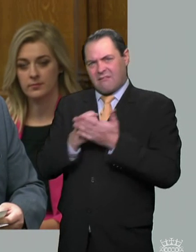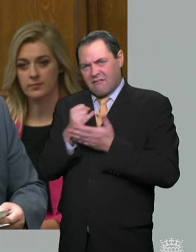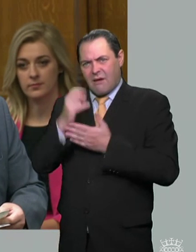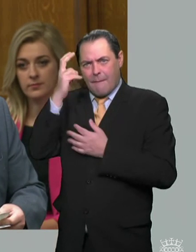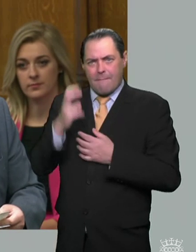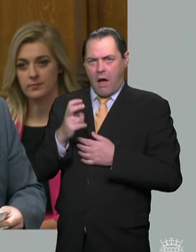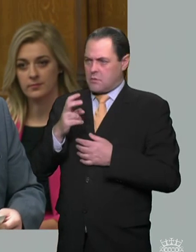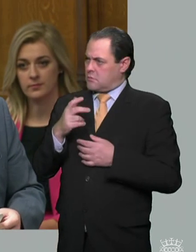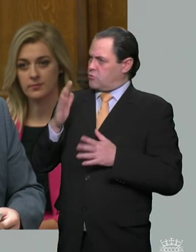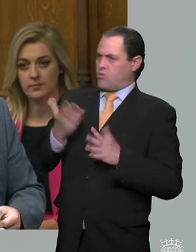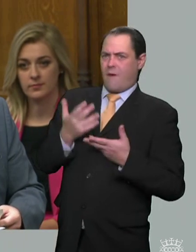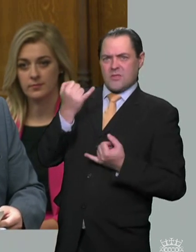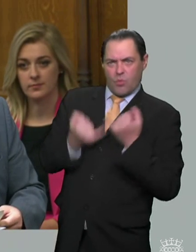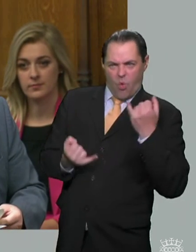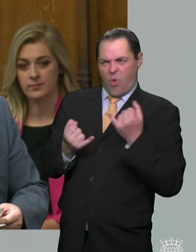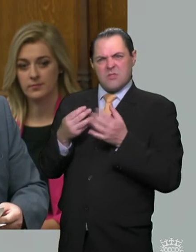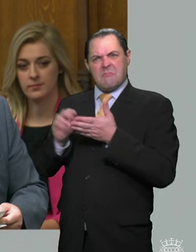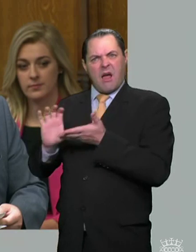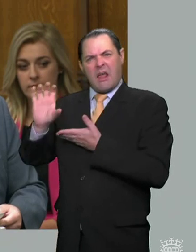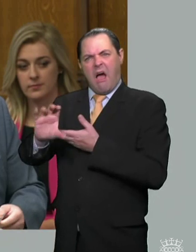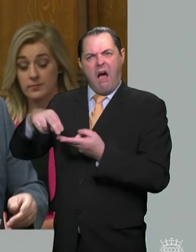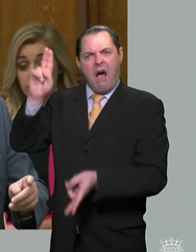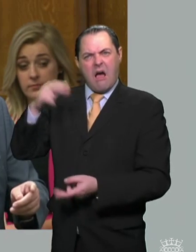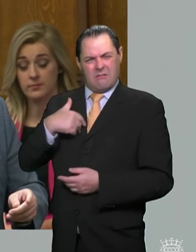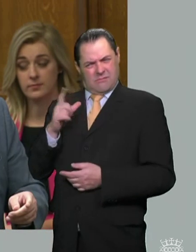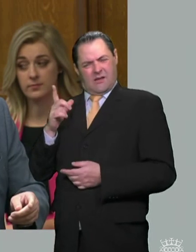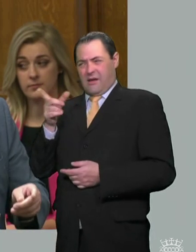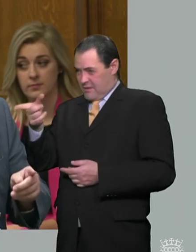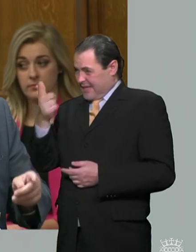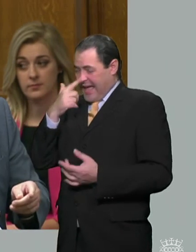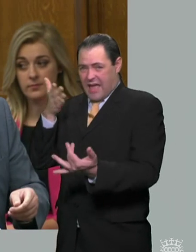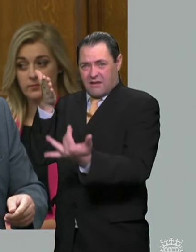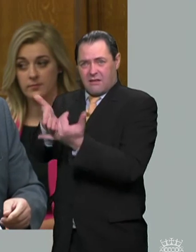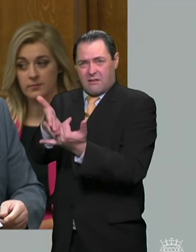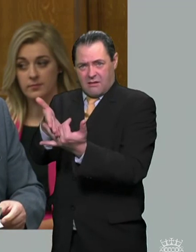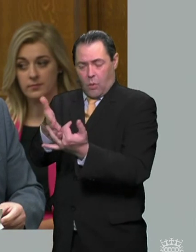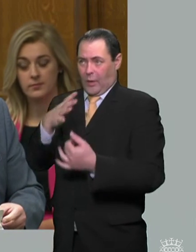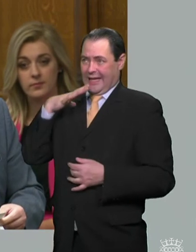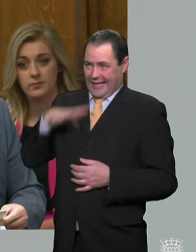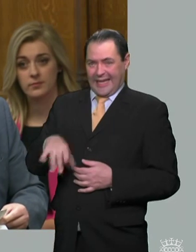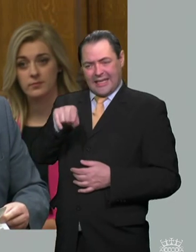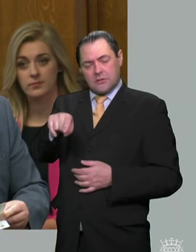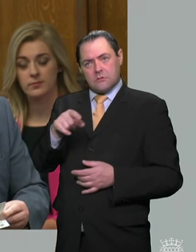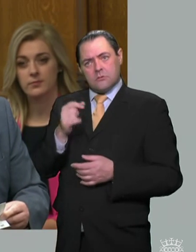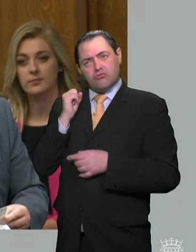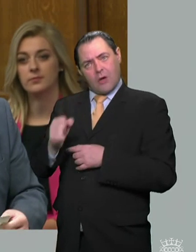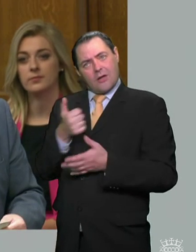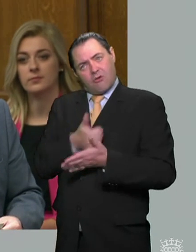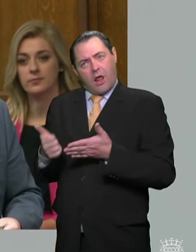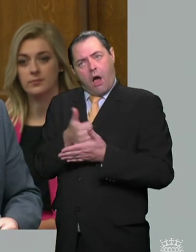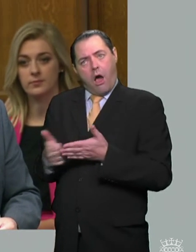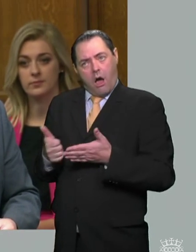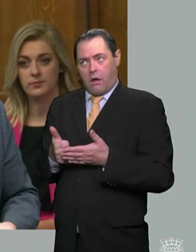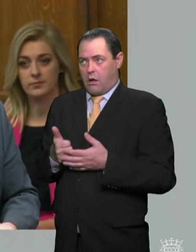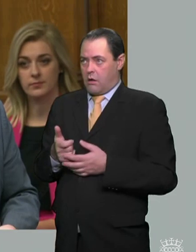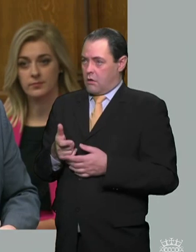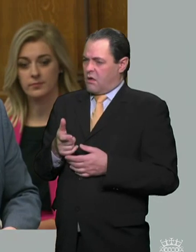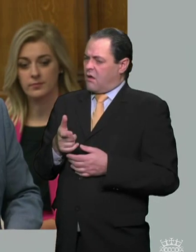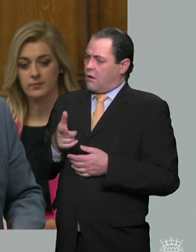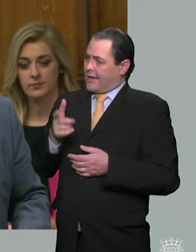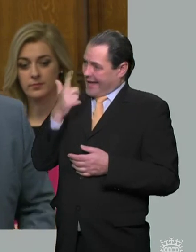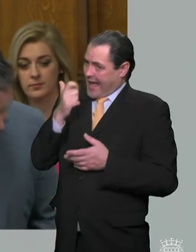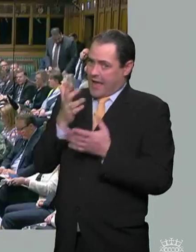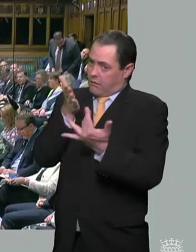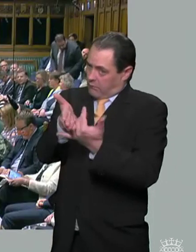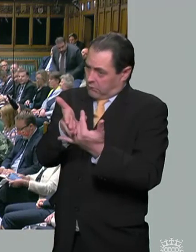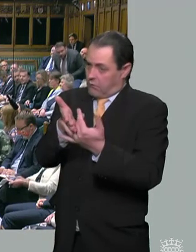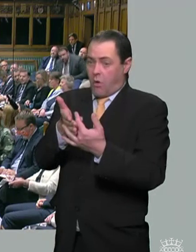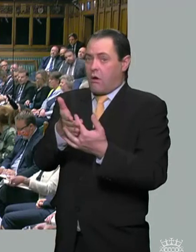Will the Deputy Prime Minister directly intervene to save what little service we have on that three-hourly-frequency line or actively work to get a new operator that will?